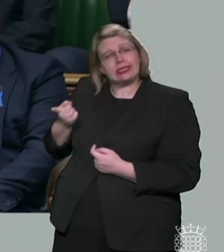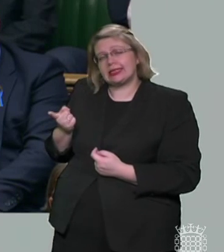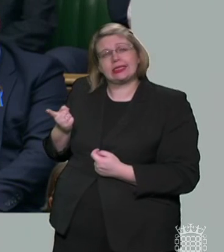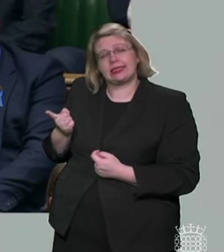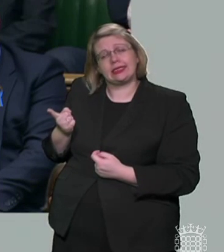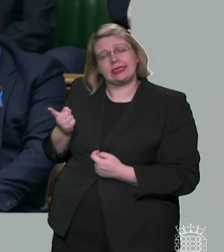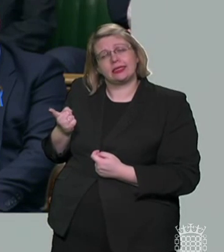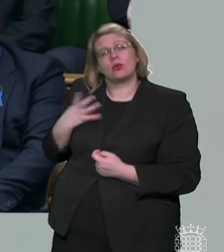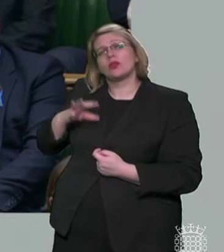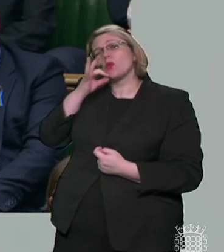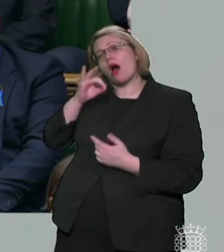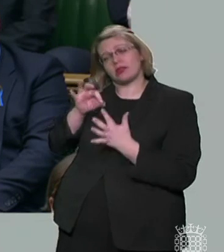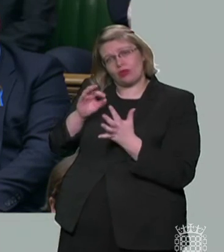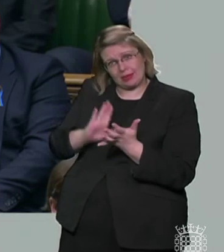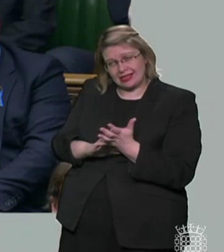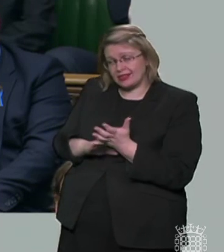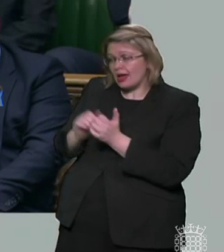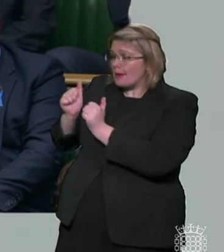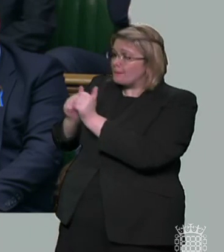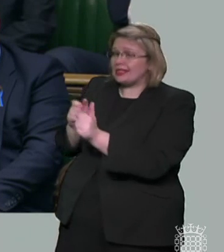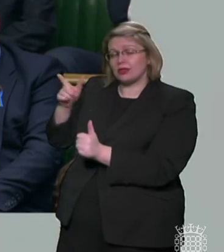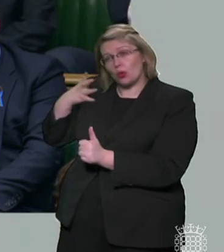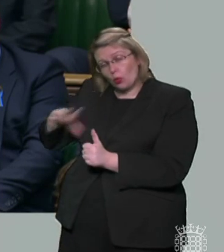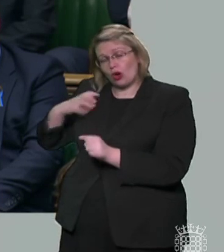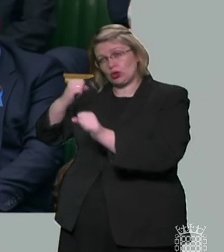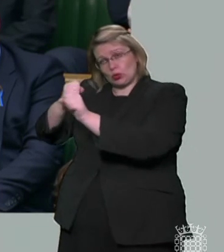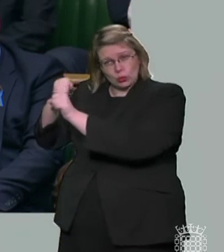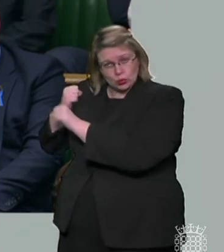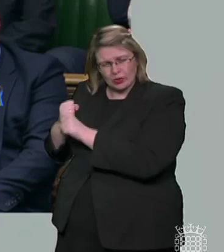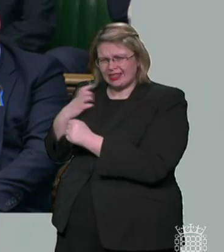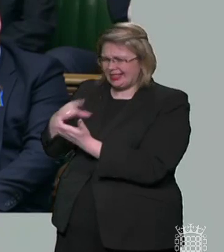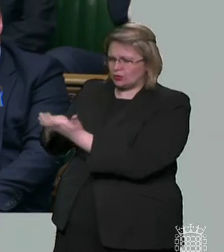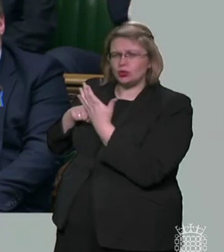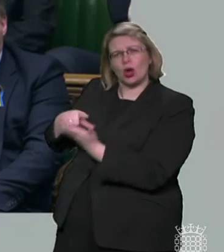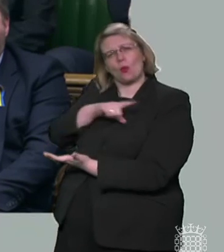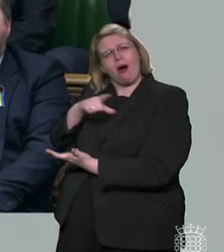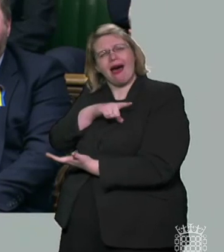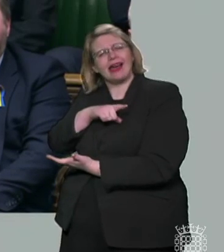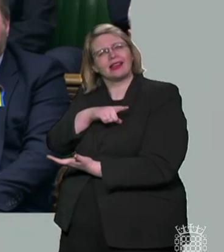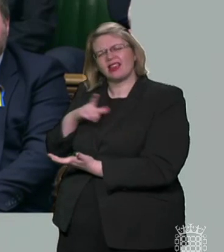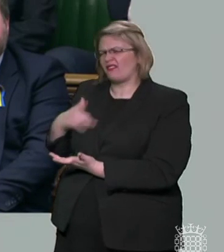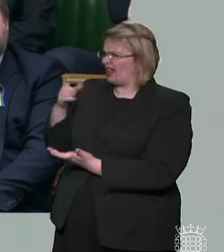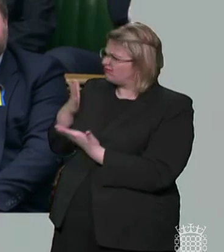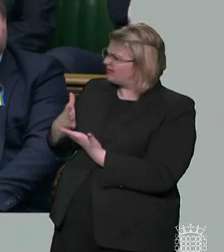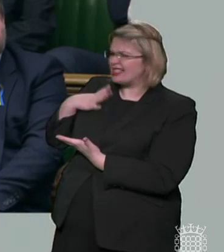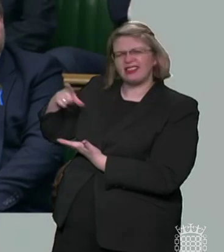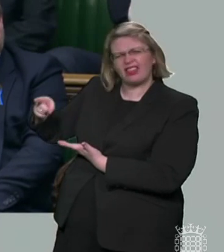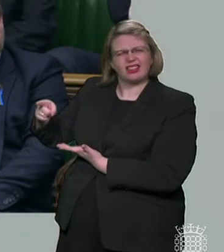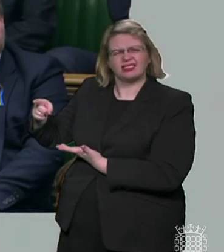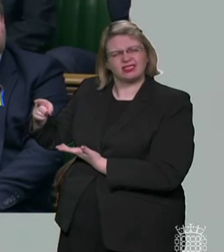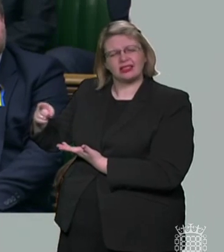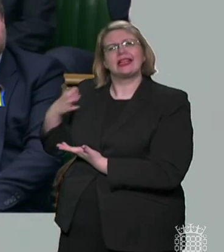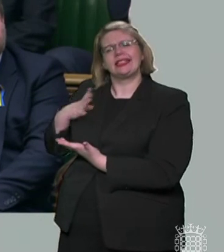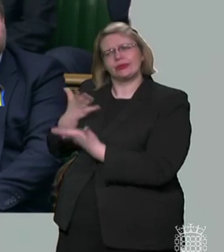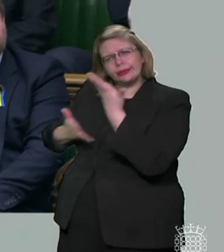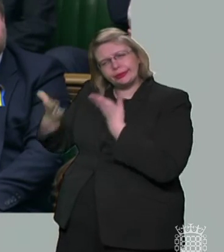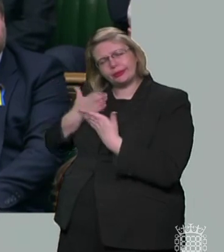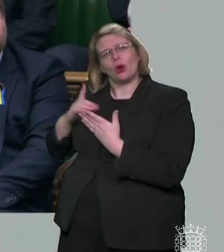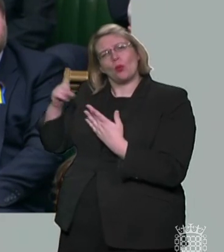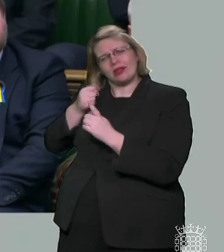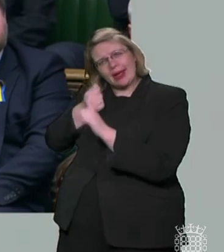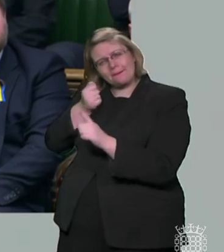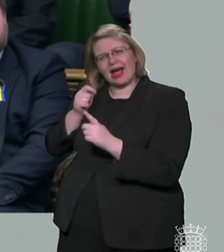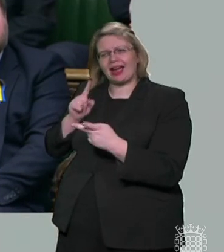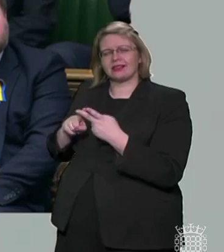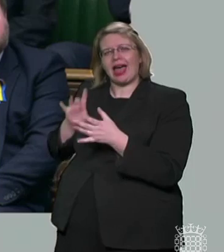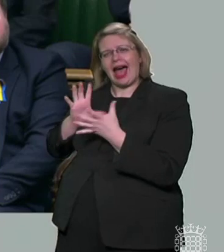Does my right honourable Friend agree that if a company seeks to do something like this, it has to show why it is needed, why it is better than the alternatives and what the environmental impact will be?